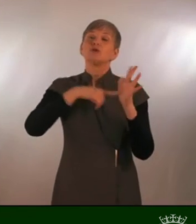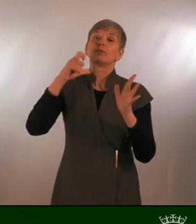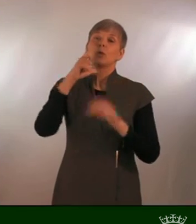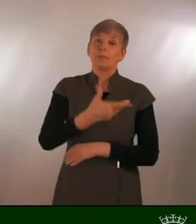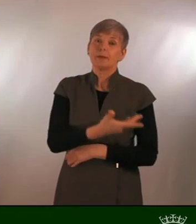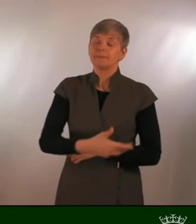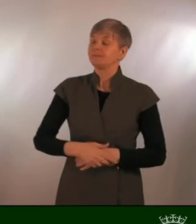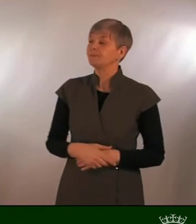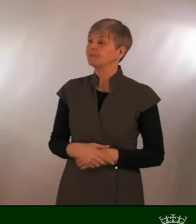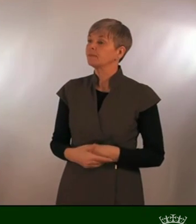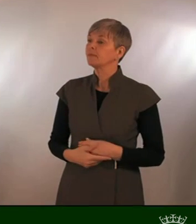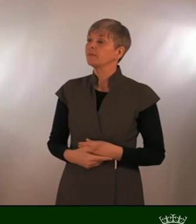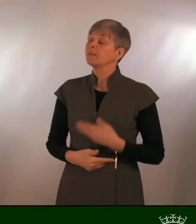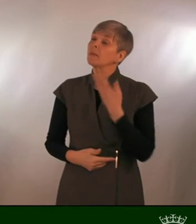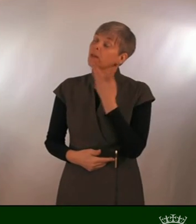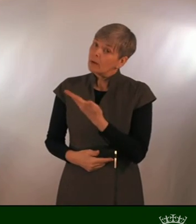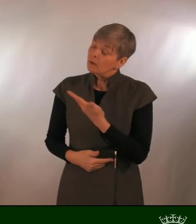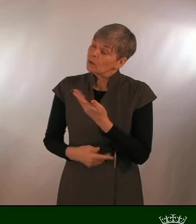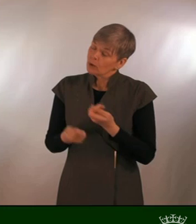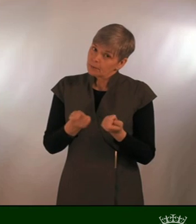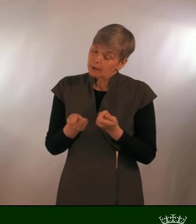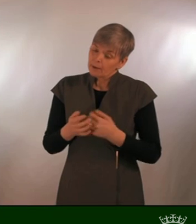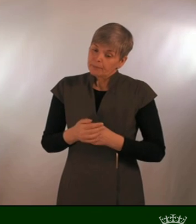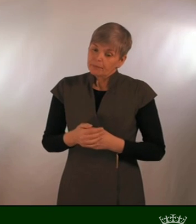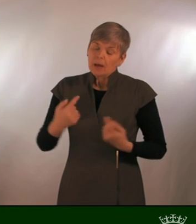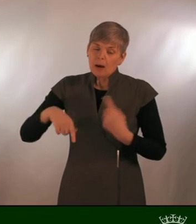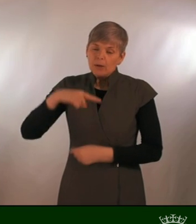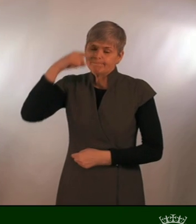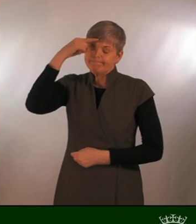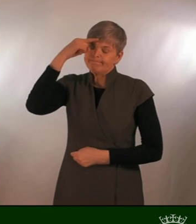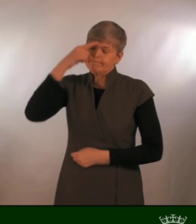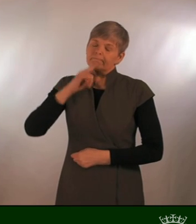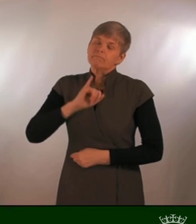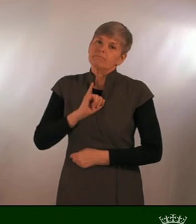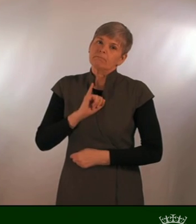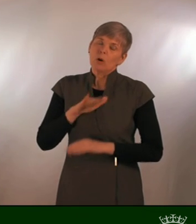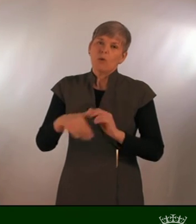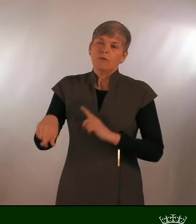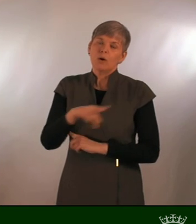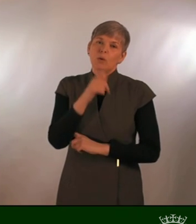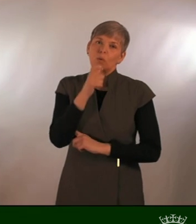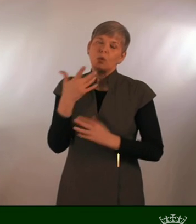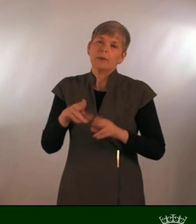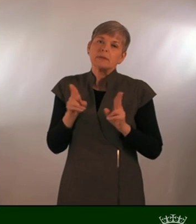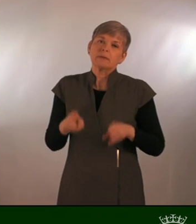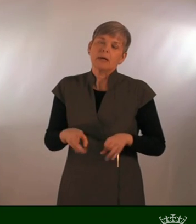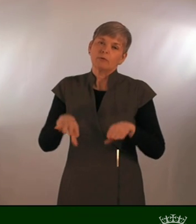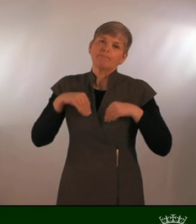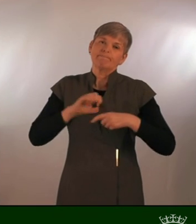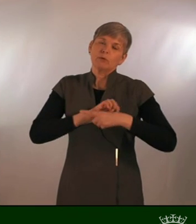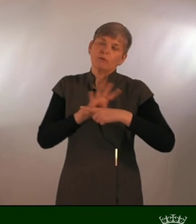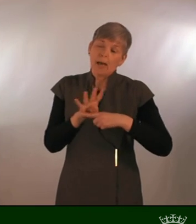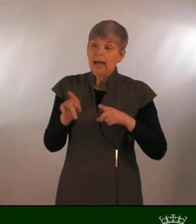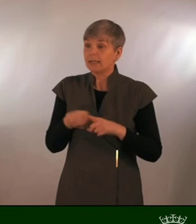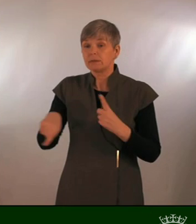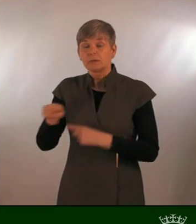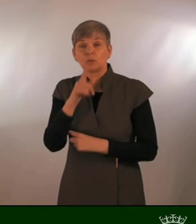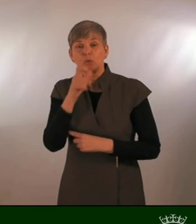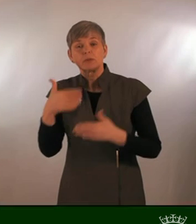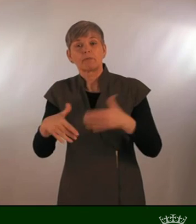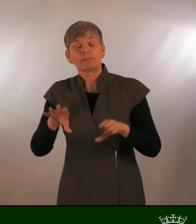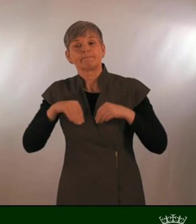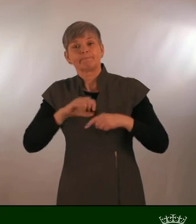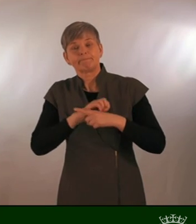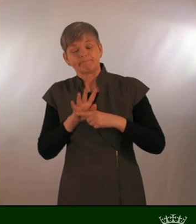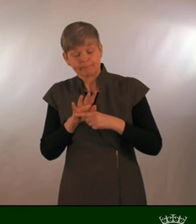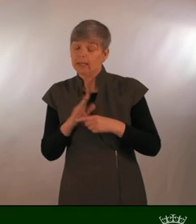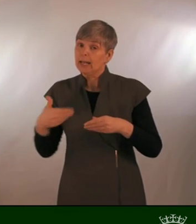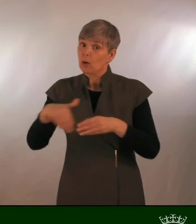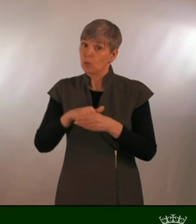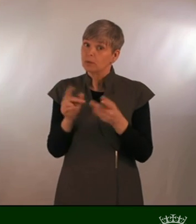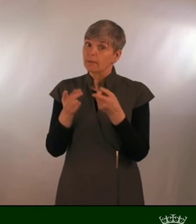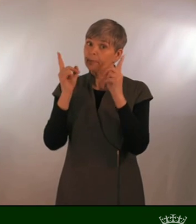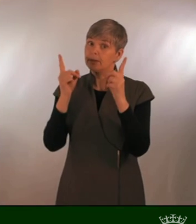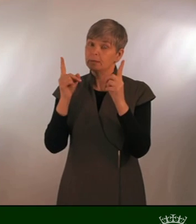Our thoughts are with the loved ones of those who have sadly died after contracting the coronavirus, and those who are still suffering from the disease, including the honourable Member for Mid Bedfordshire.